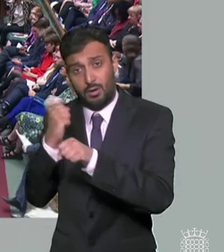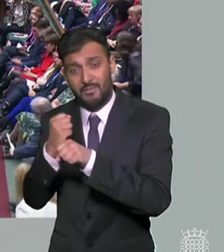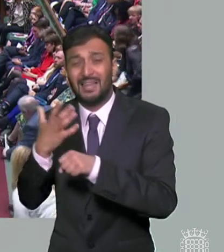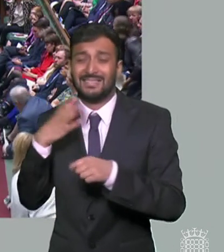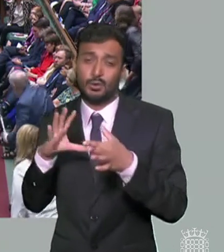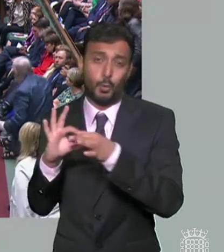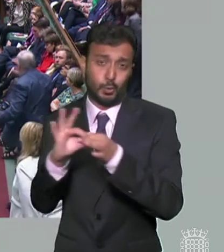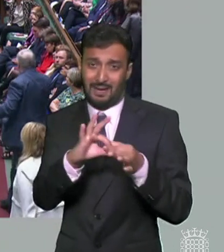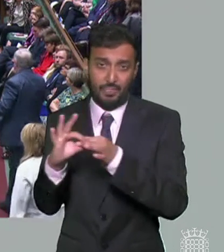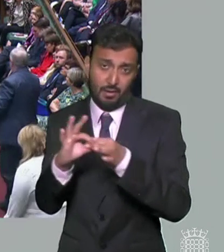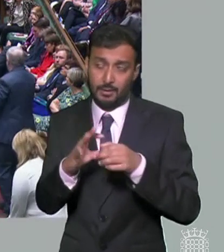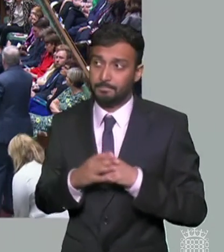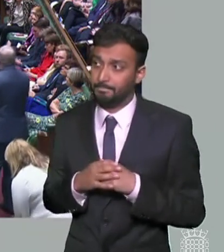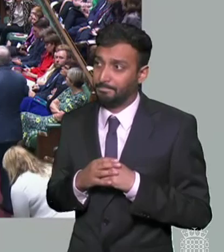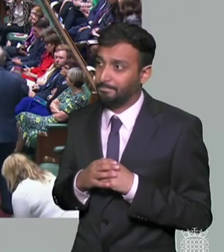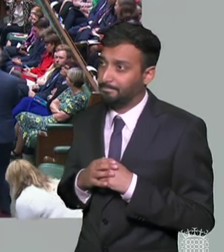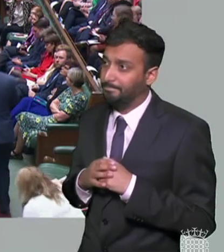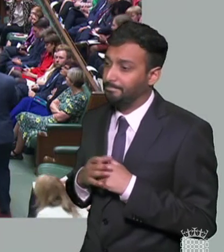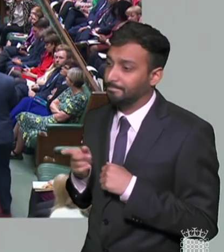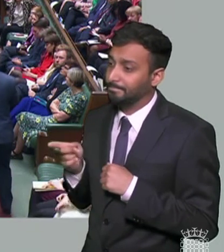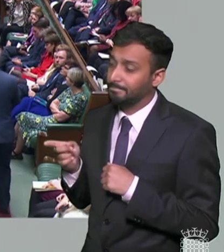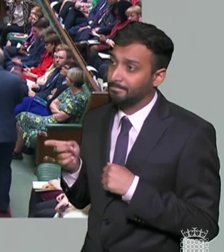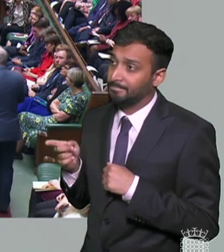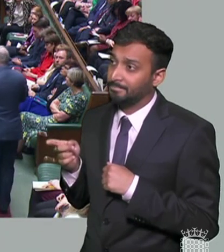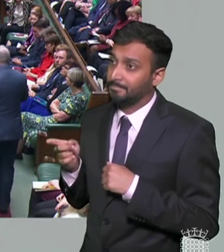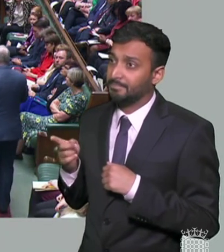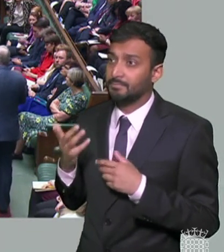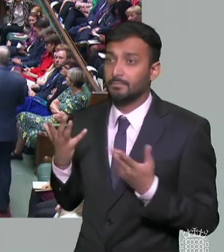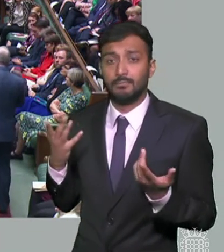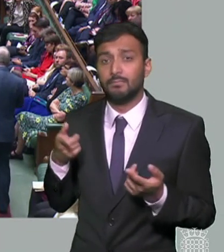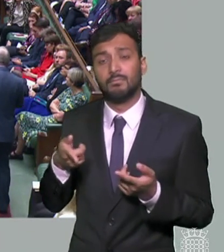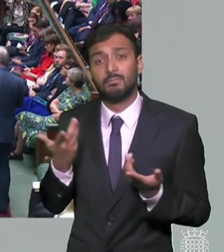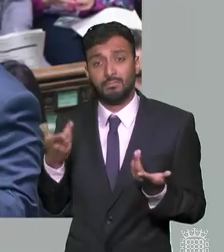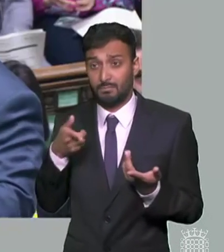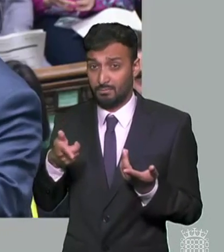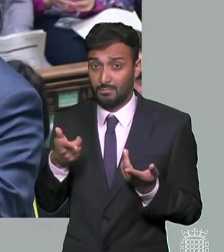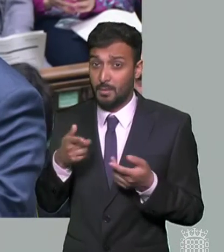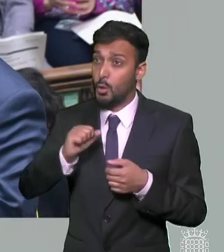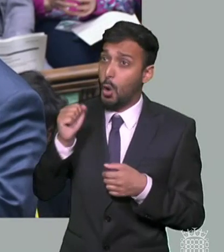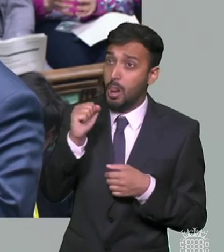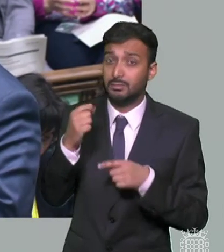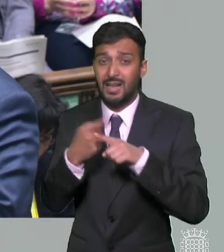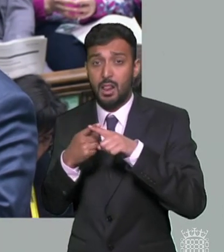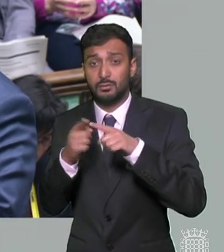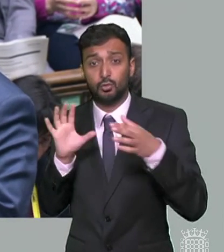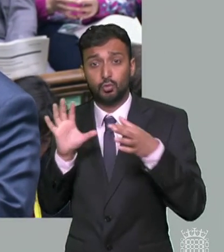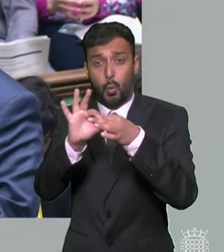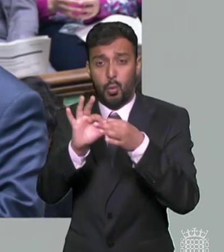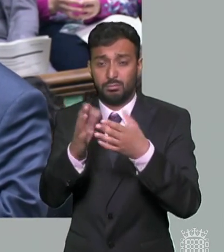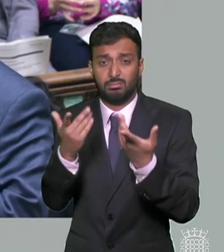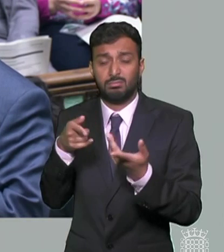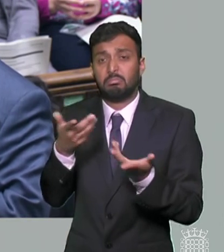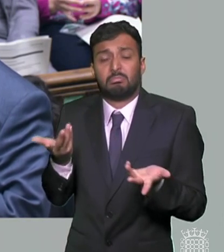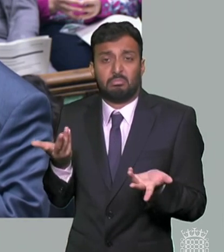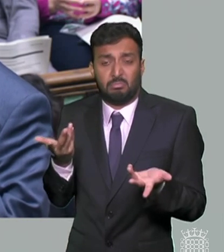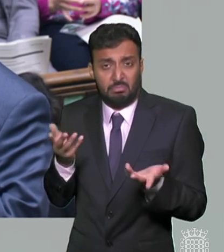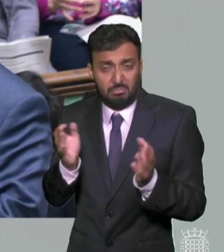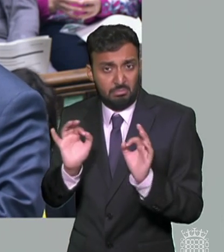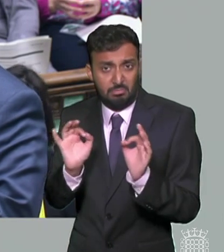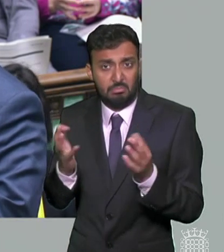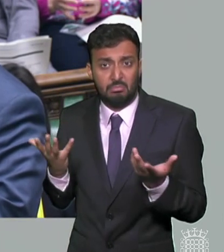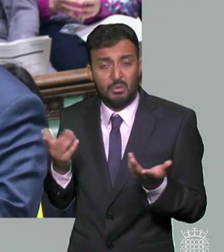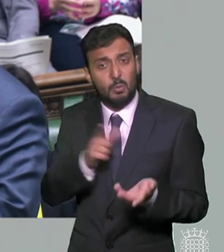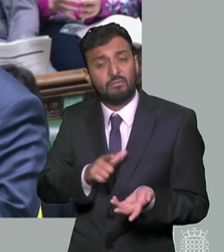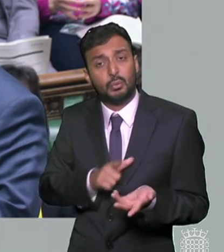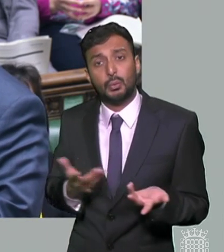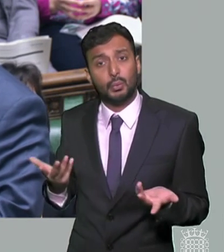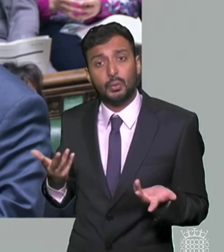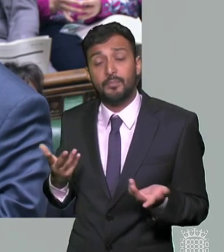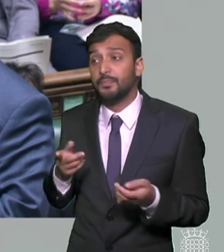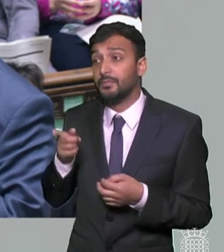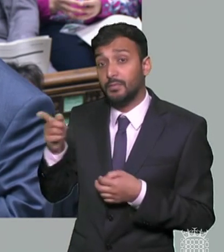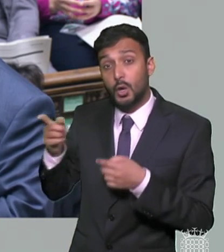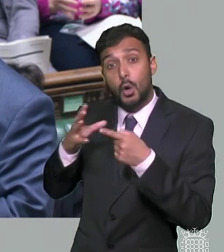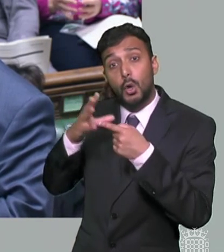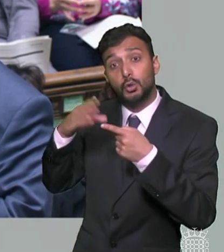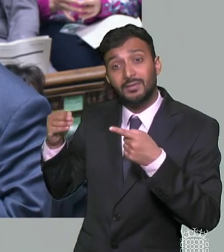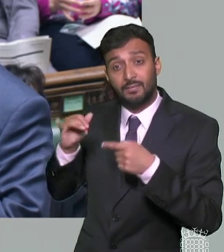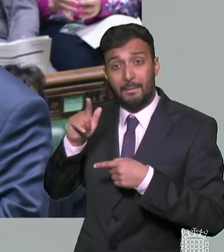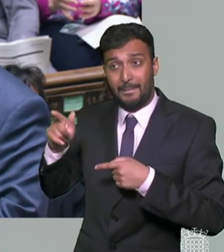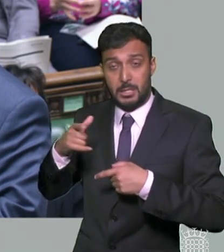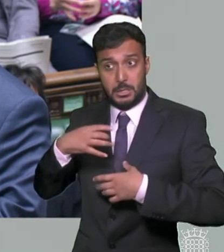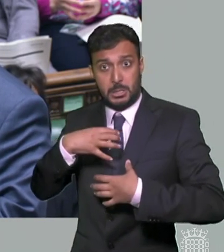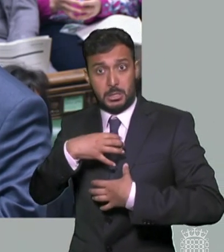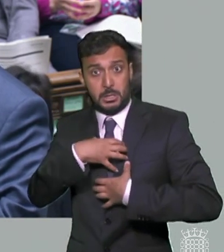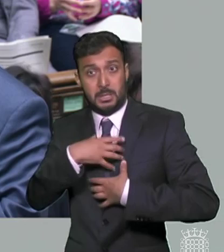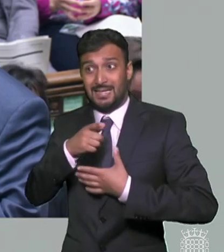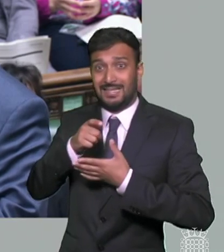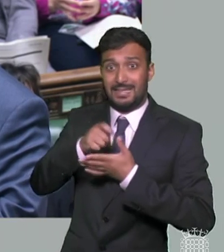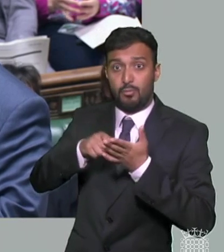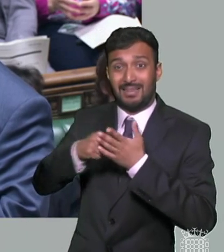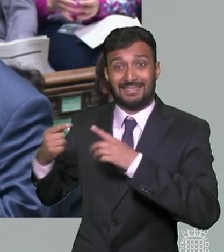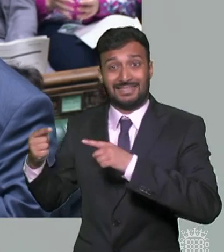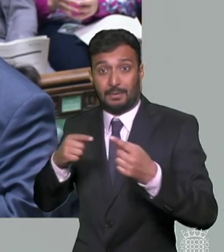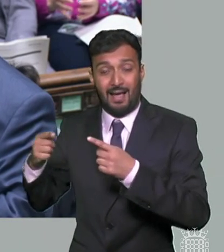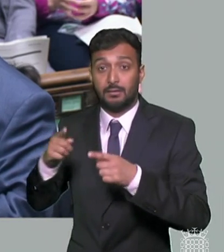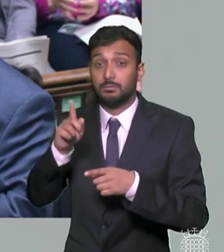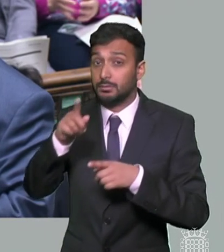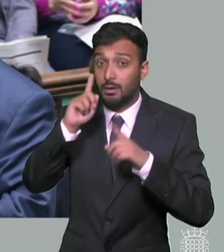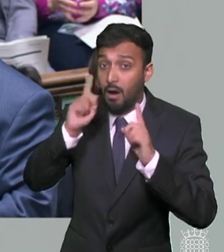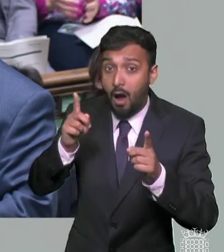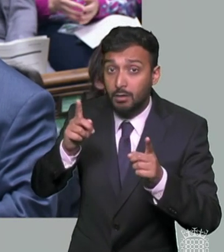There is no case for the Union, as we have just heard from the Deputy Prime Minister, because the harsh reality is that the Tories might fear democratic debate, but they do not have the right to block Scottish democracy.